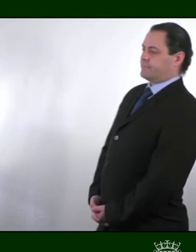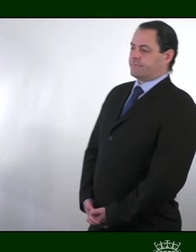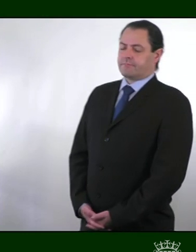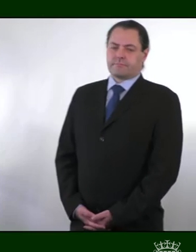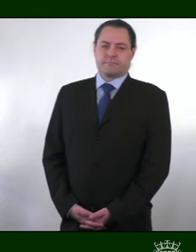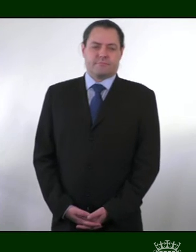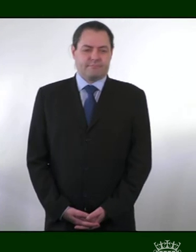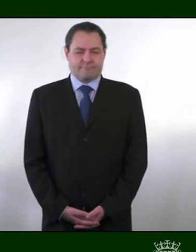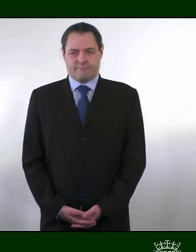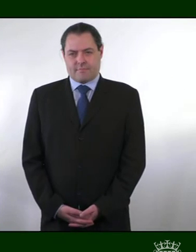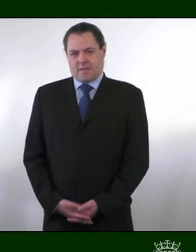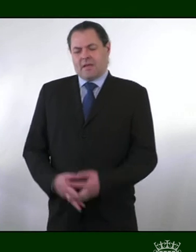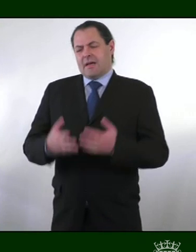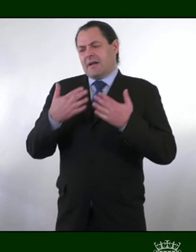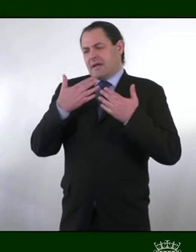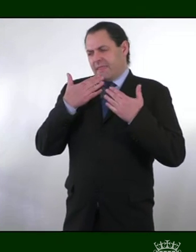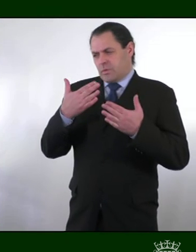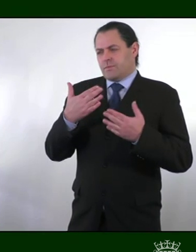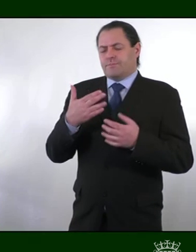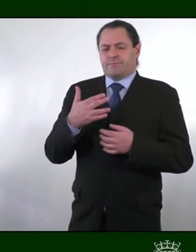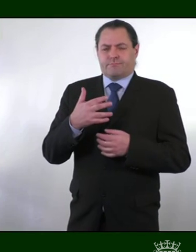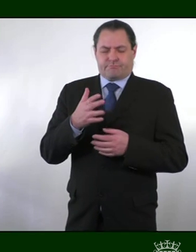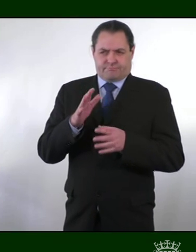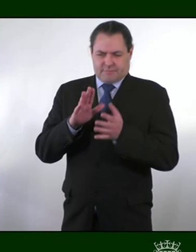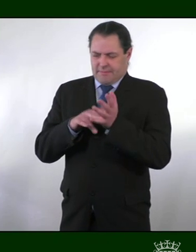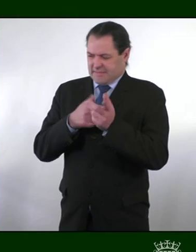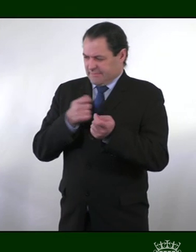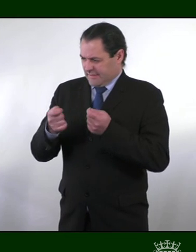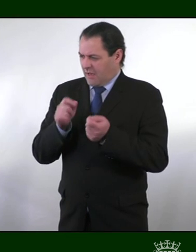I will address all the points made by the hon.